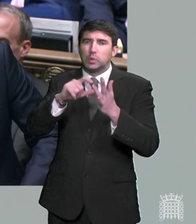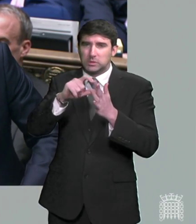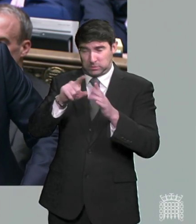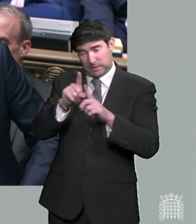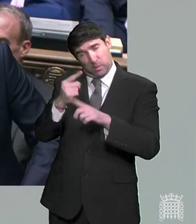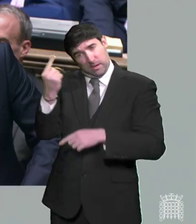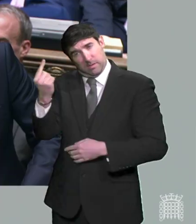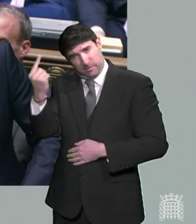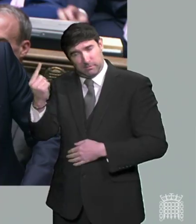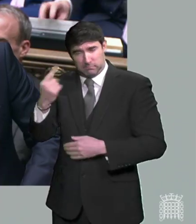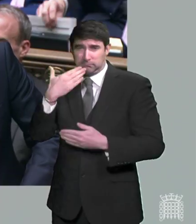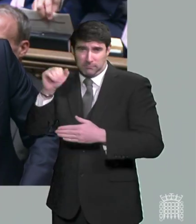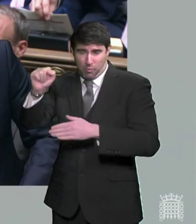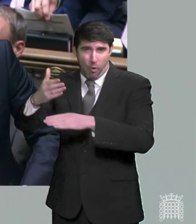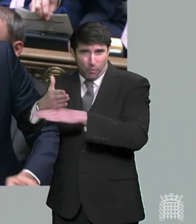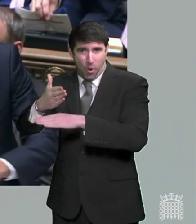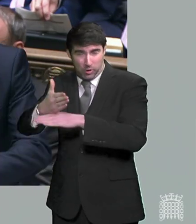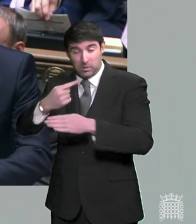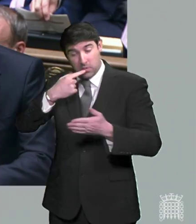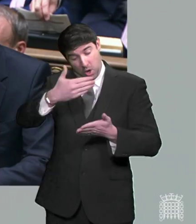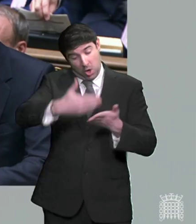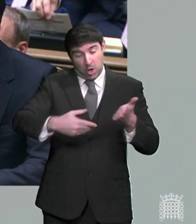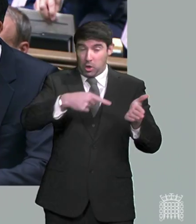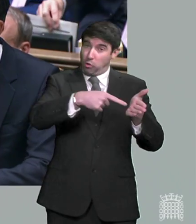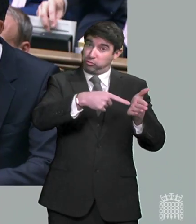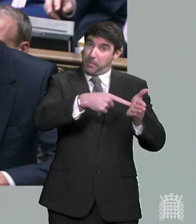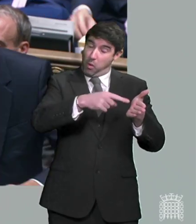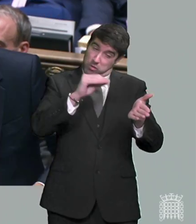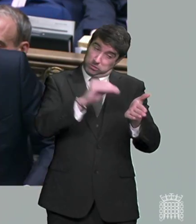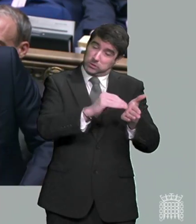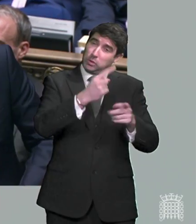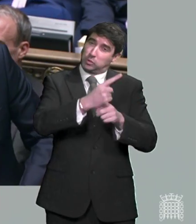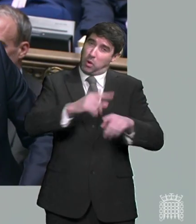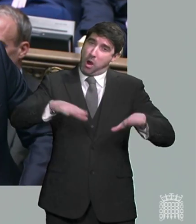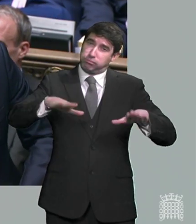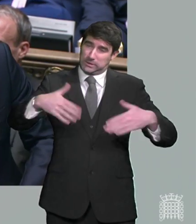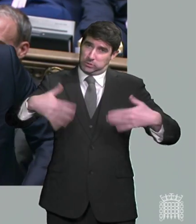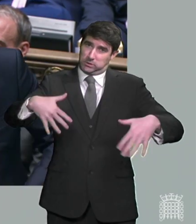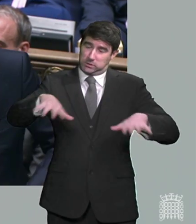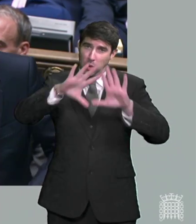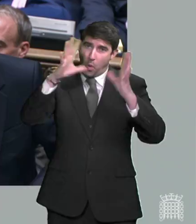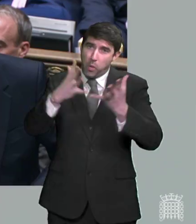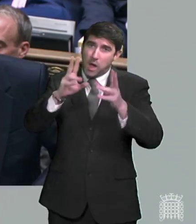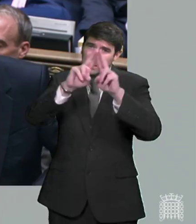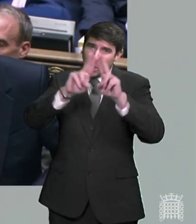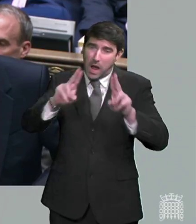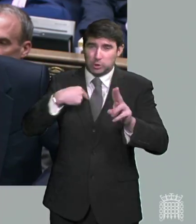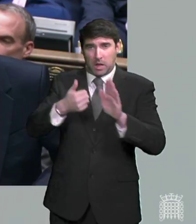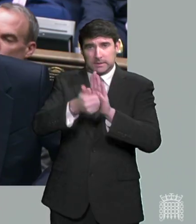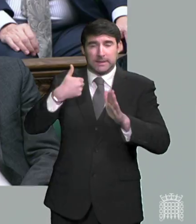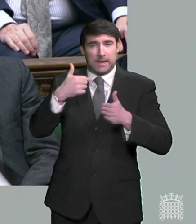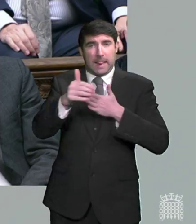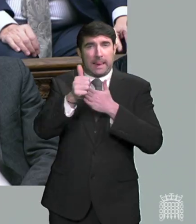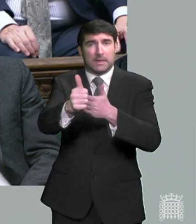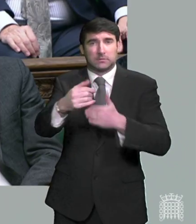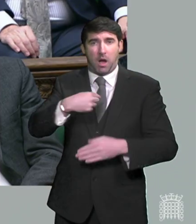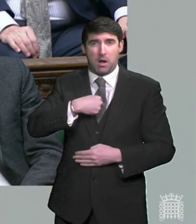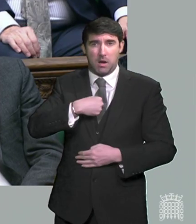I am pleased that the report recognised the UK’s leadership in tackling climate change and catalysing a global transformation in how other countries are dealing with it.